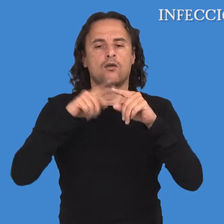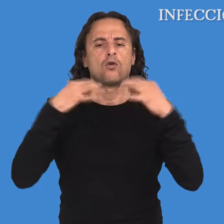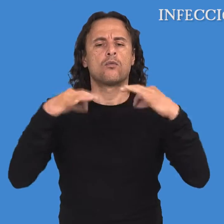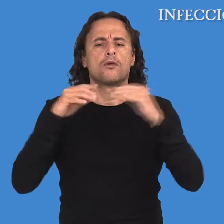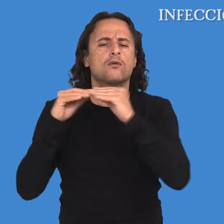normal